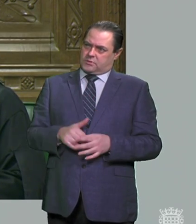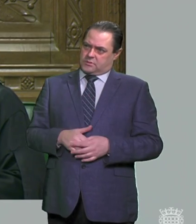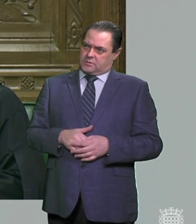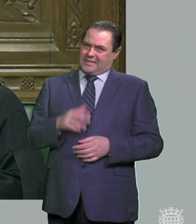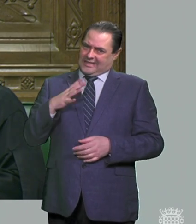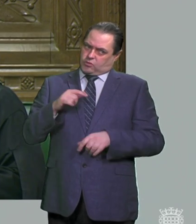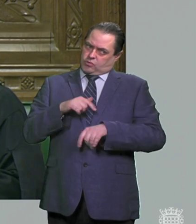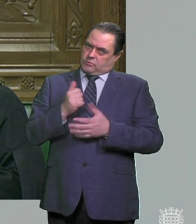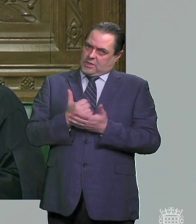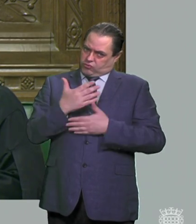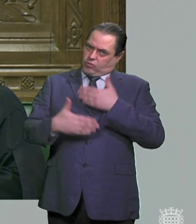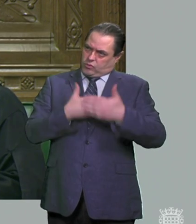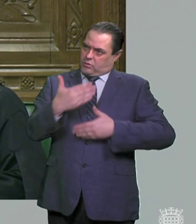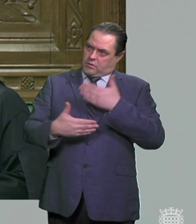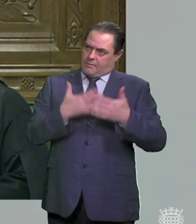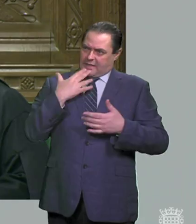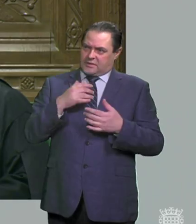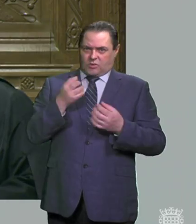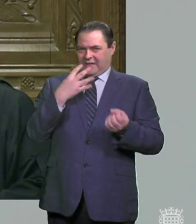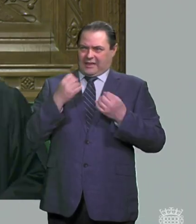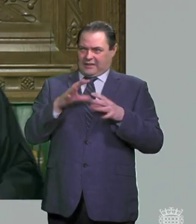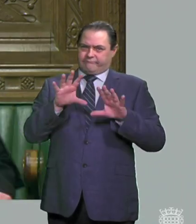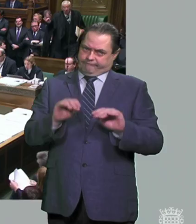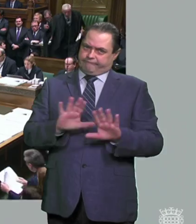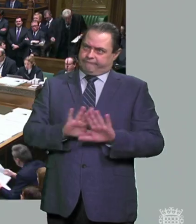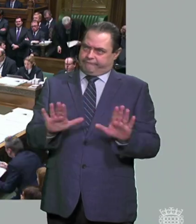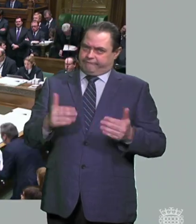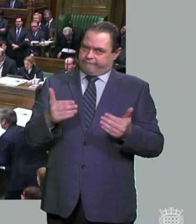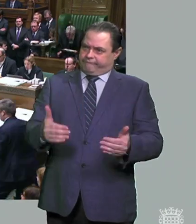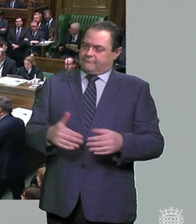We do want to make progress. Holding us up is not advantageous to any of us.